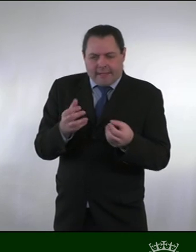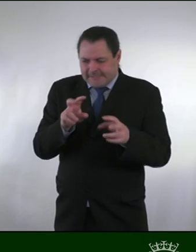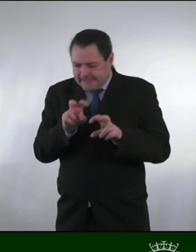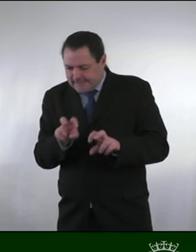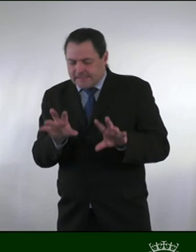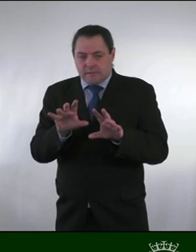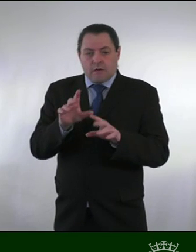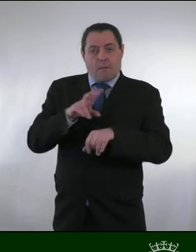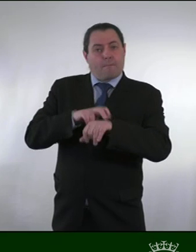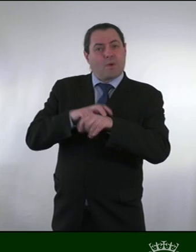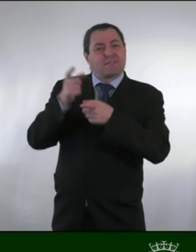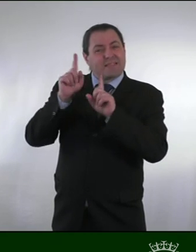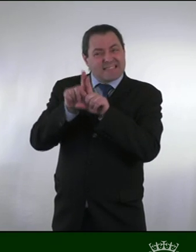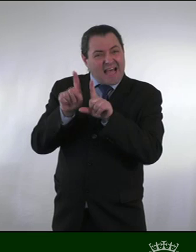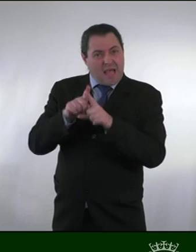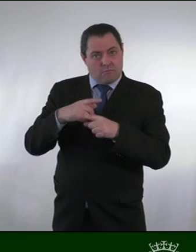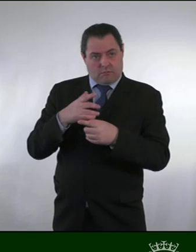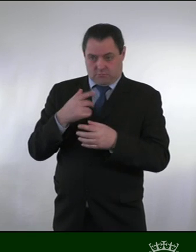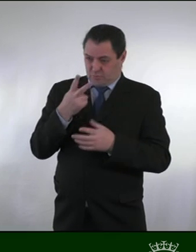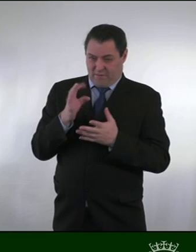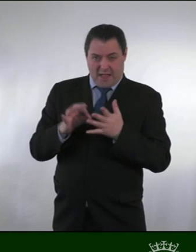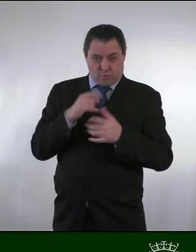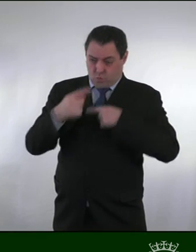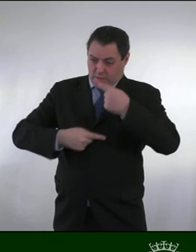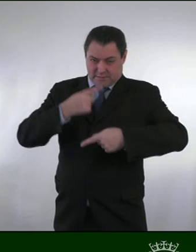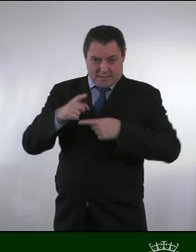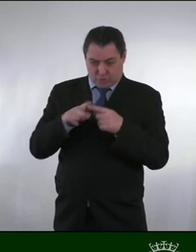We are working around the clock on this issue.